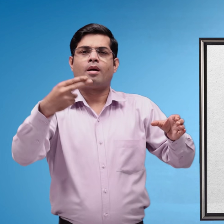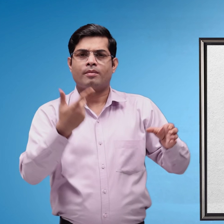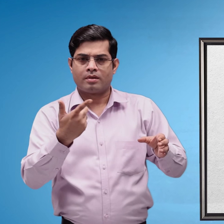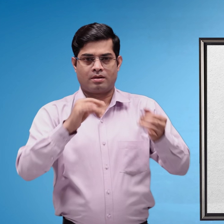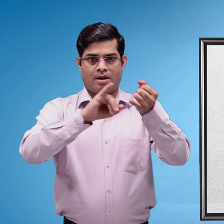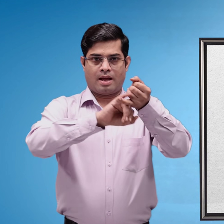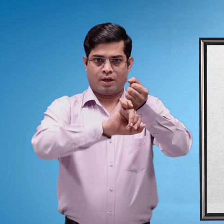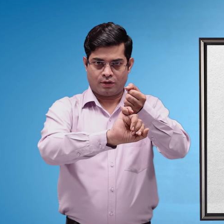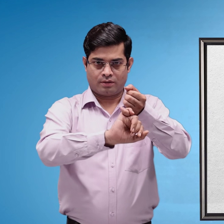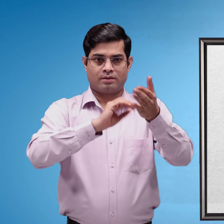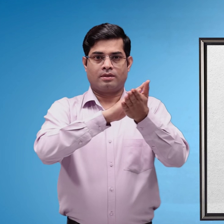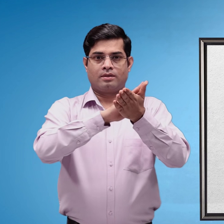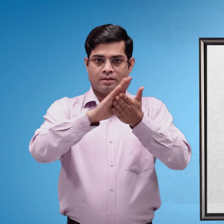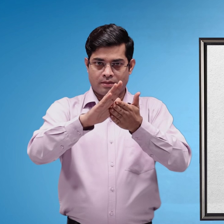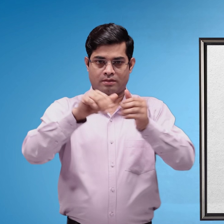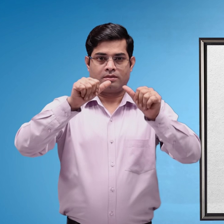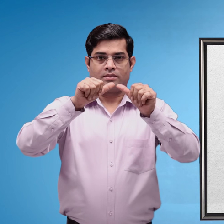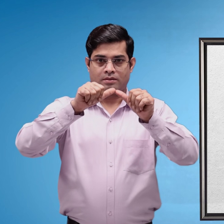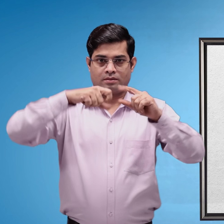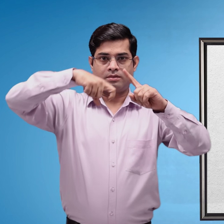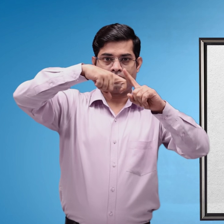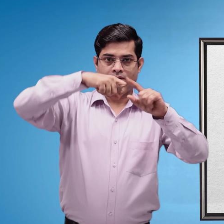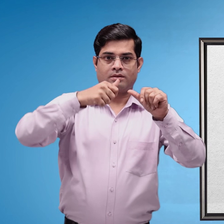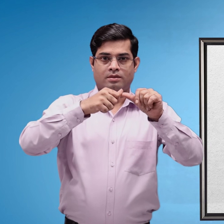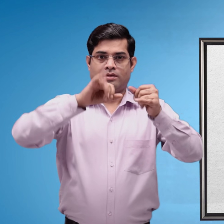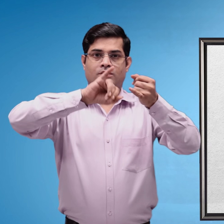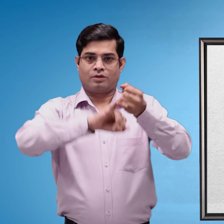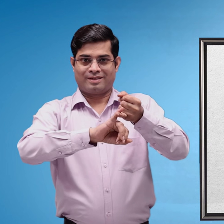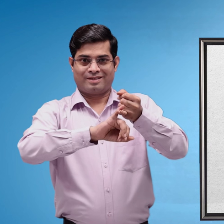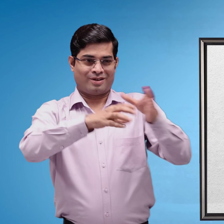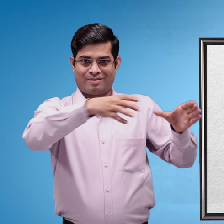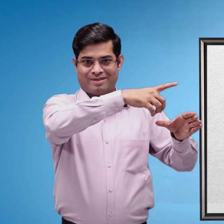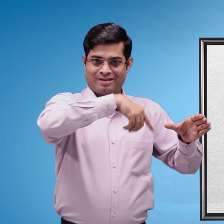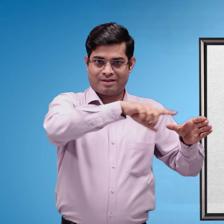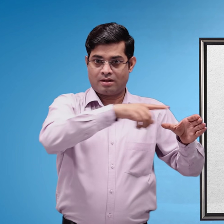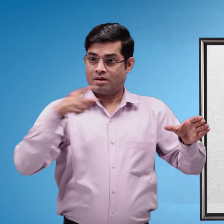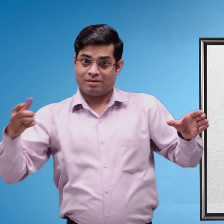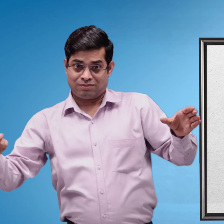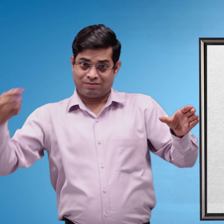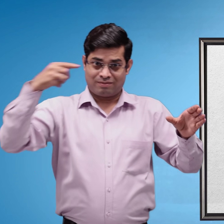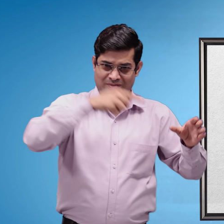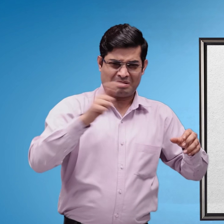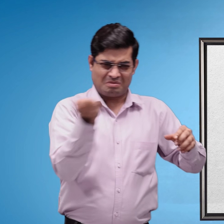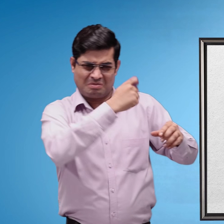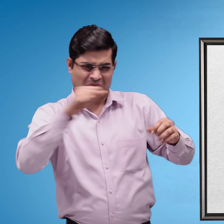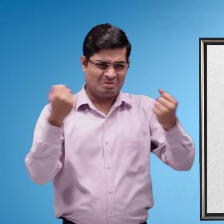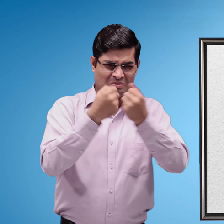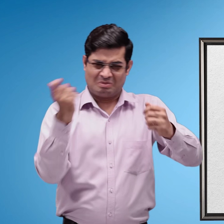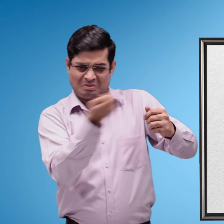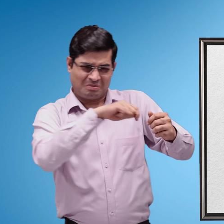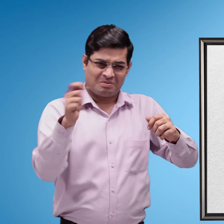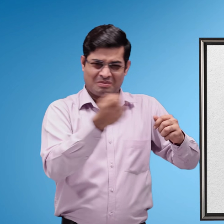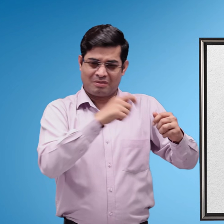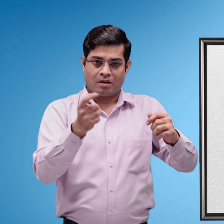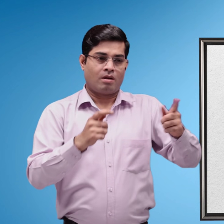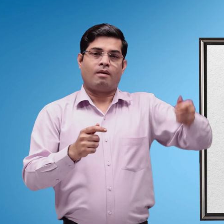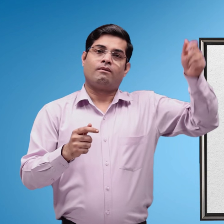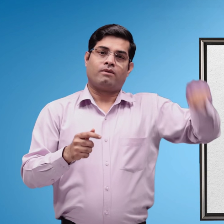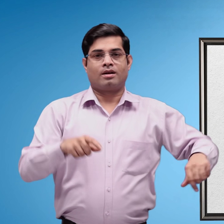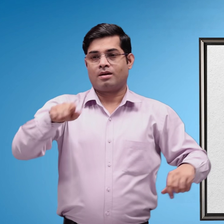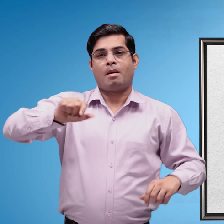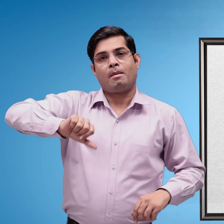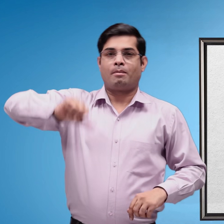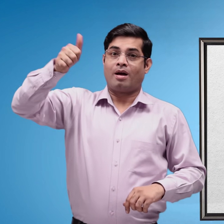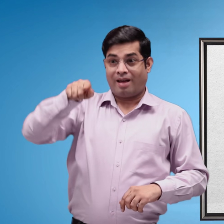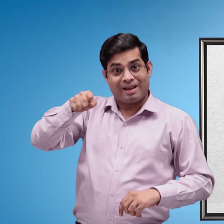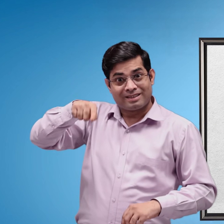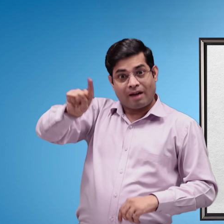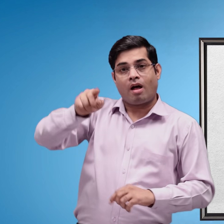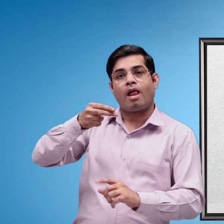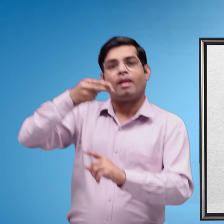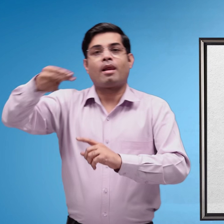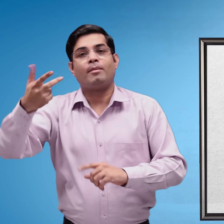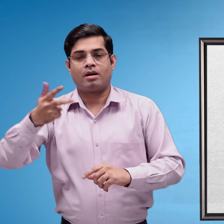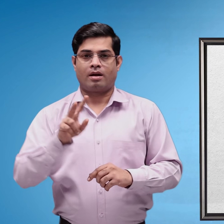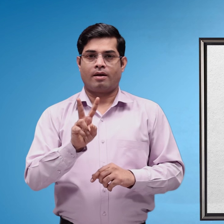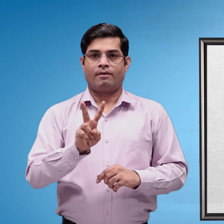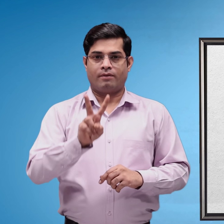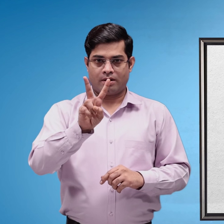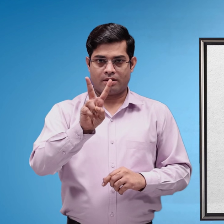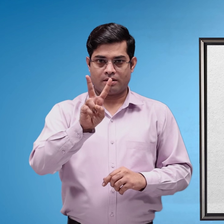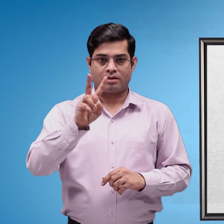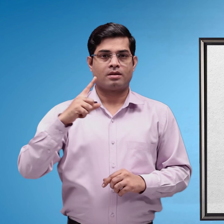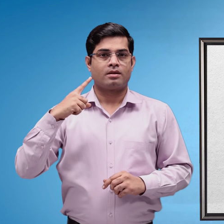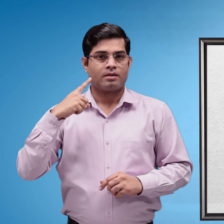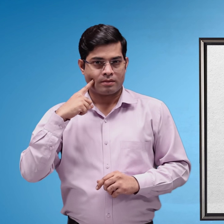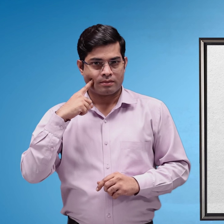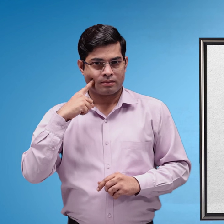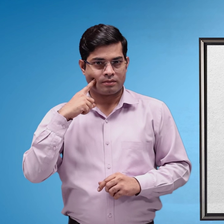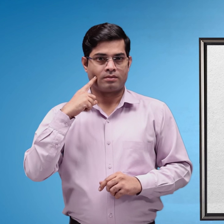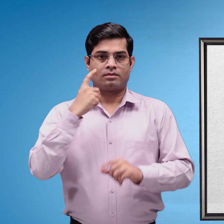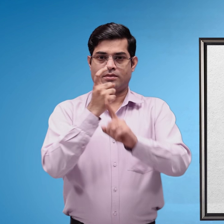where he overcame the last of the Shakas and he assumed the title of Vikramaditya.